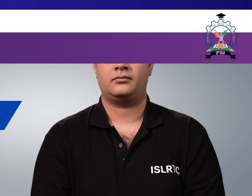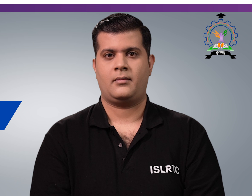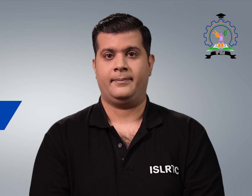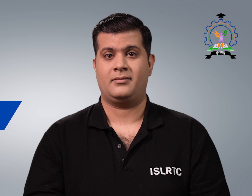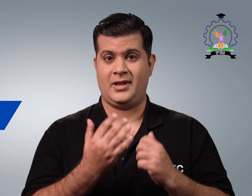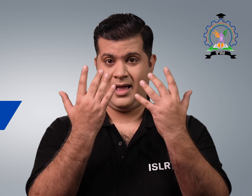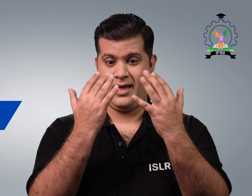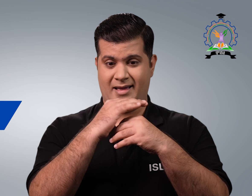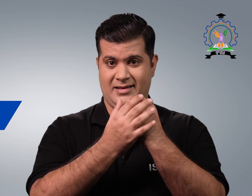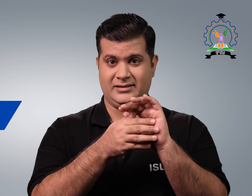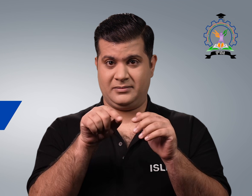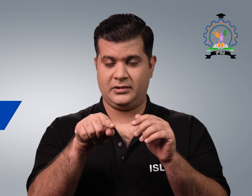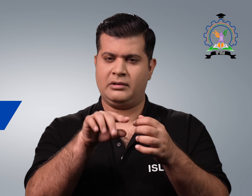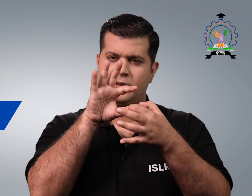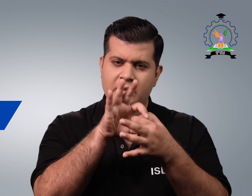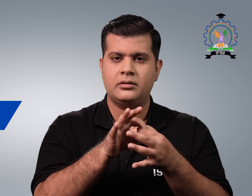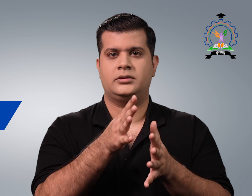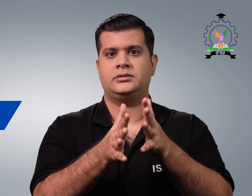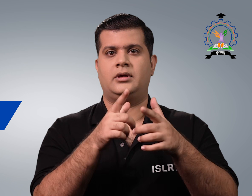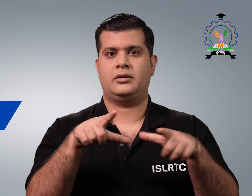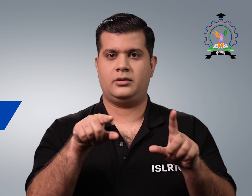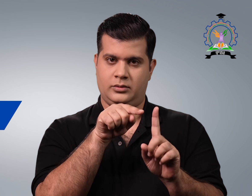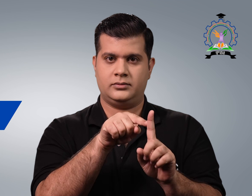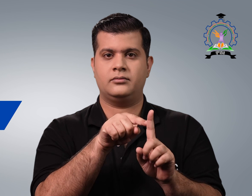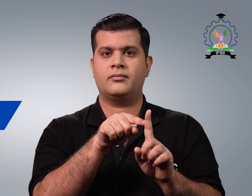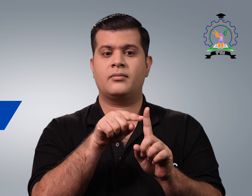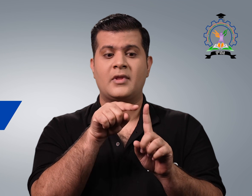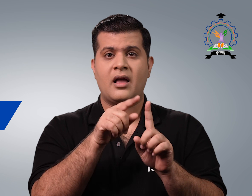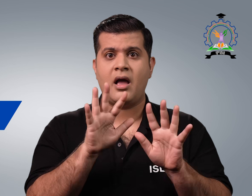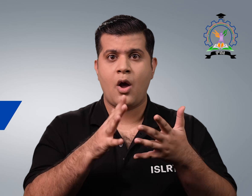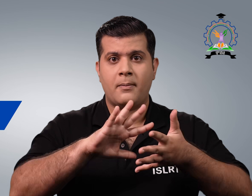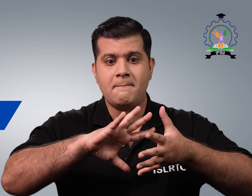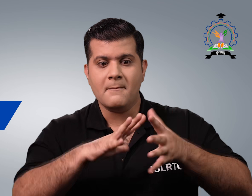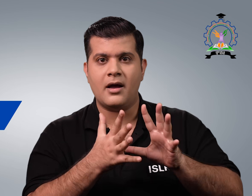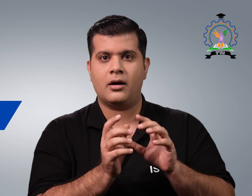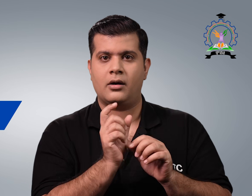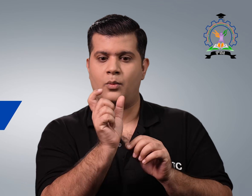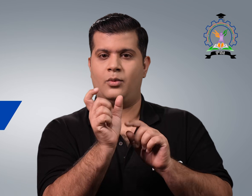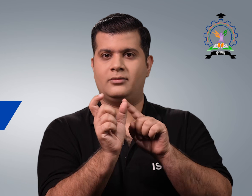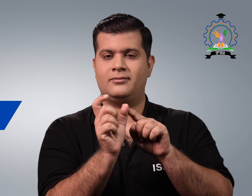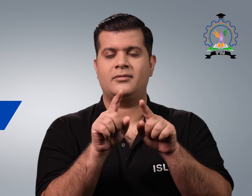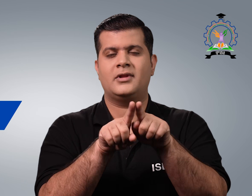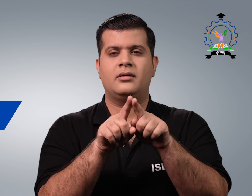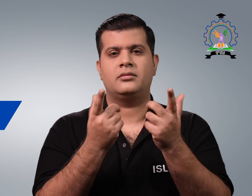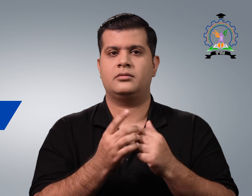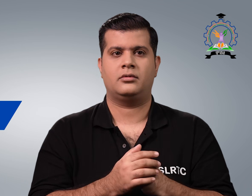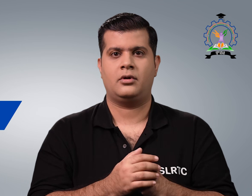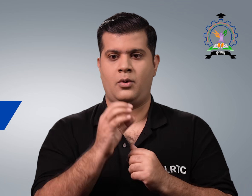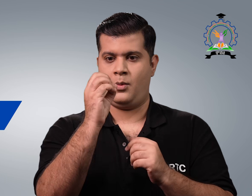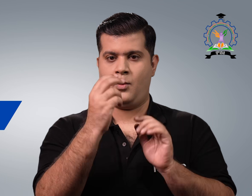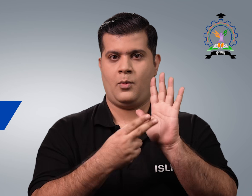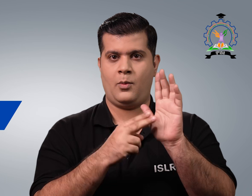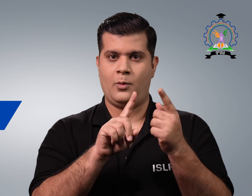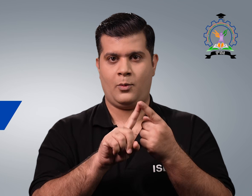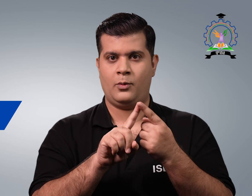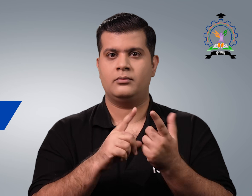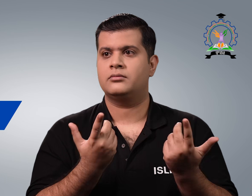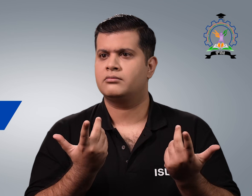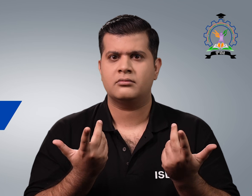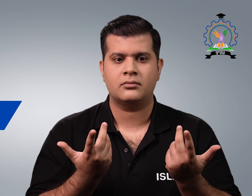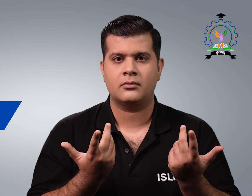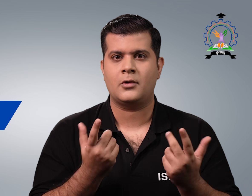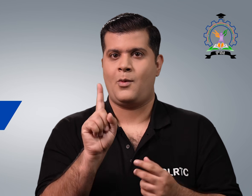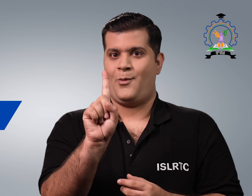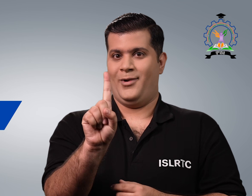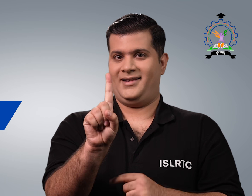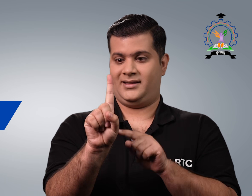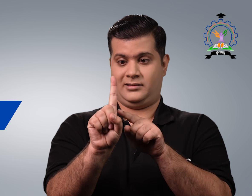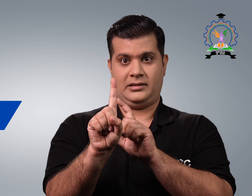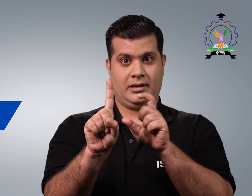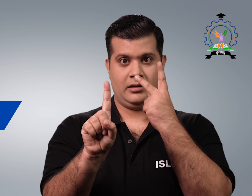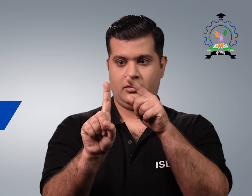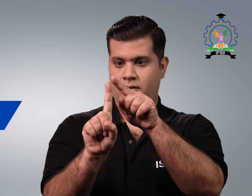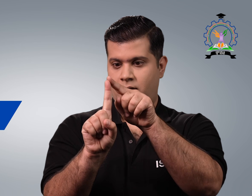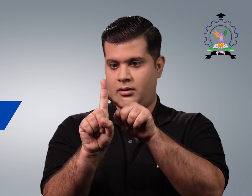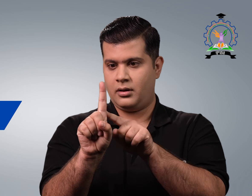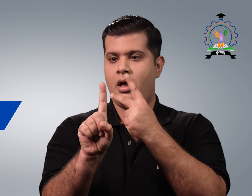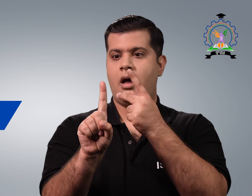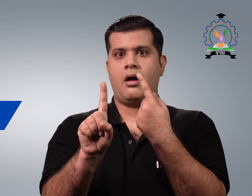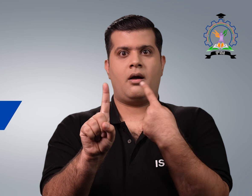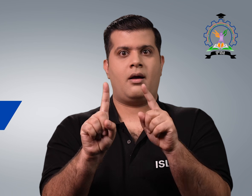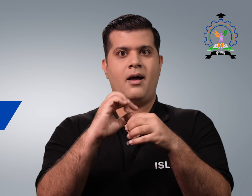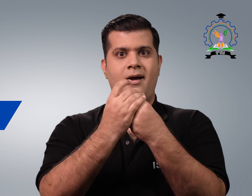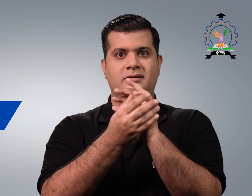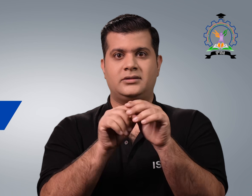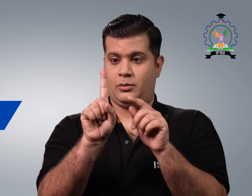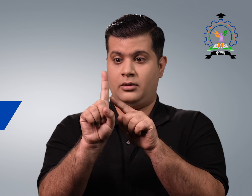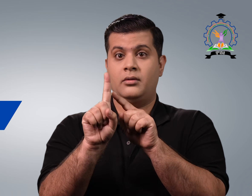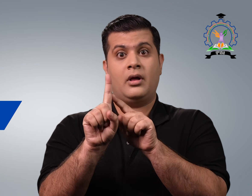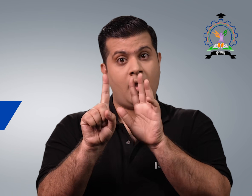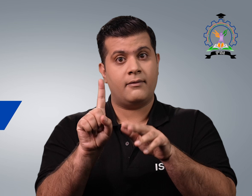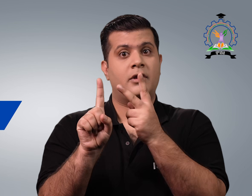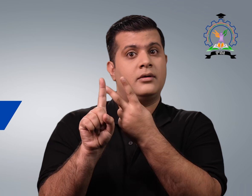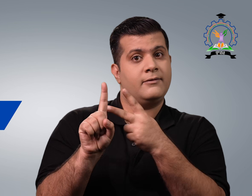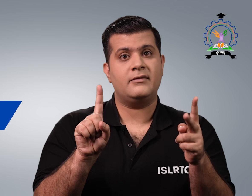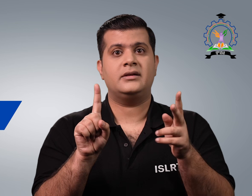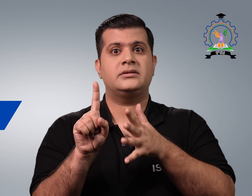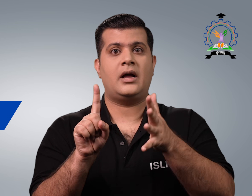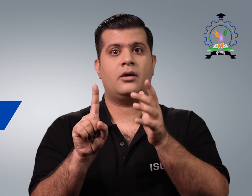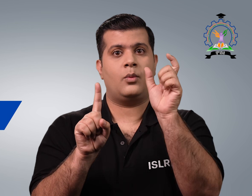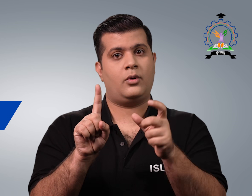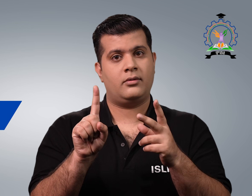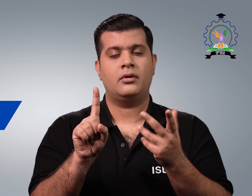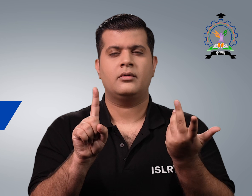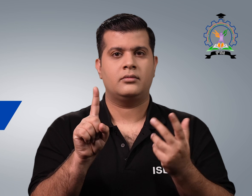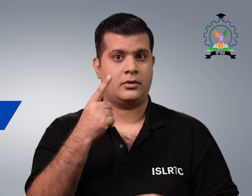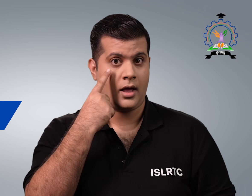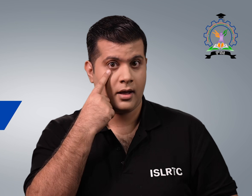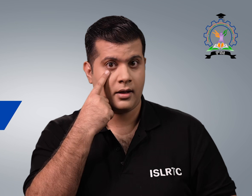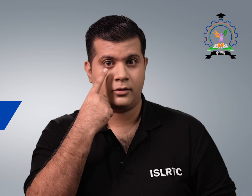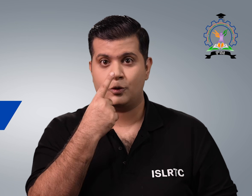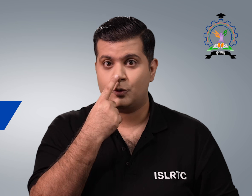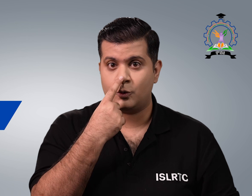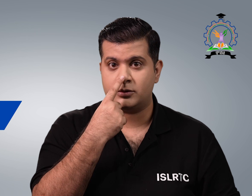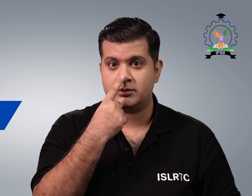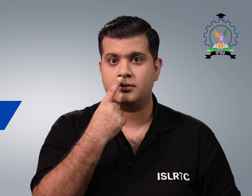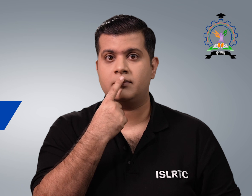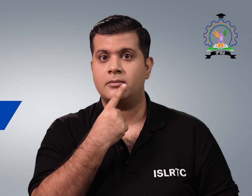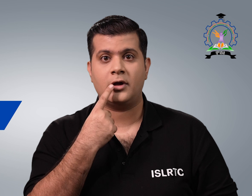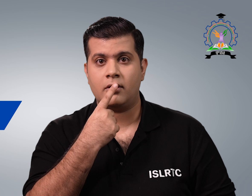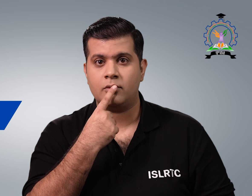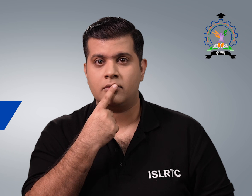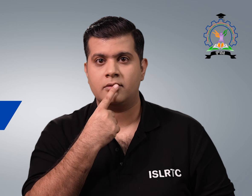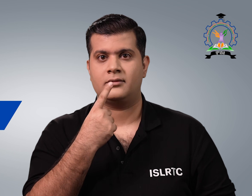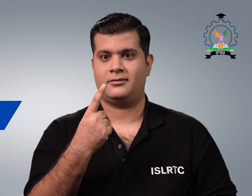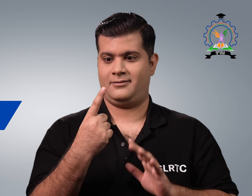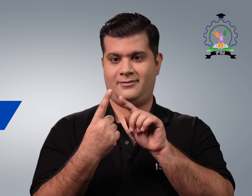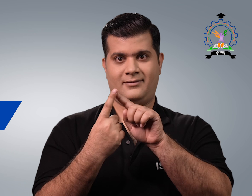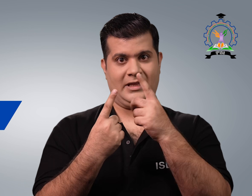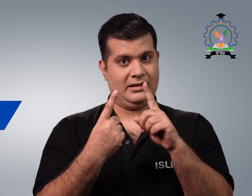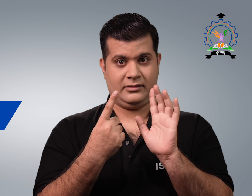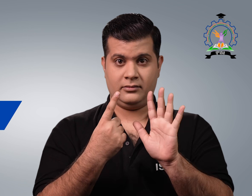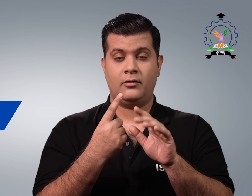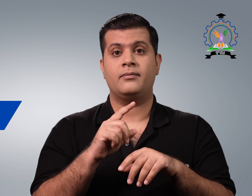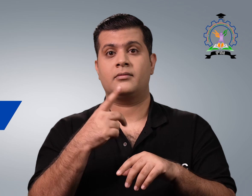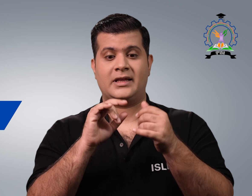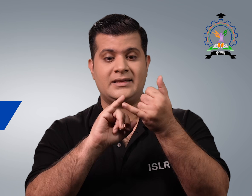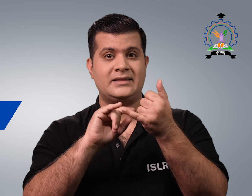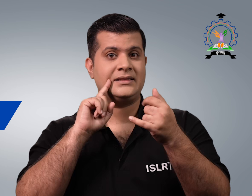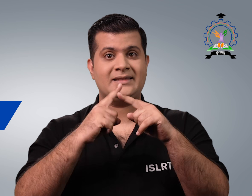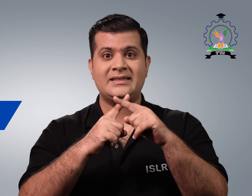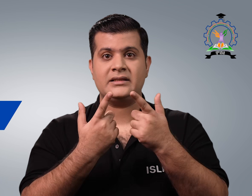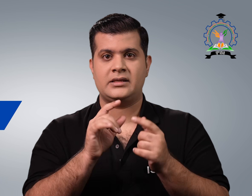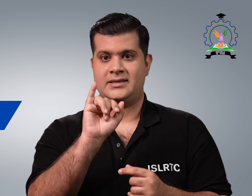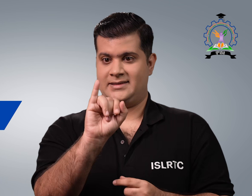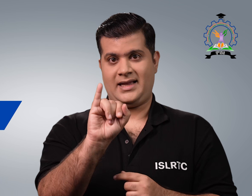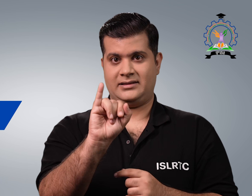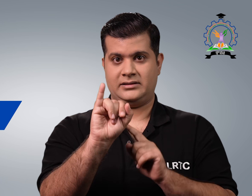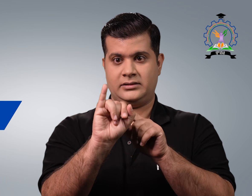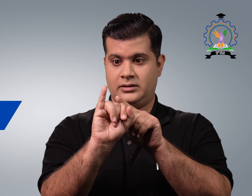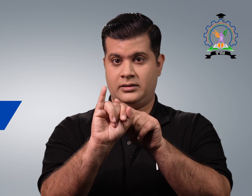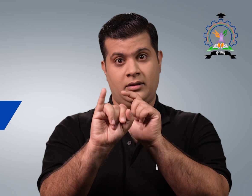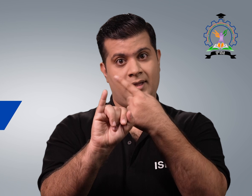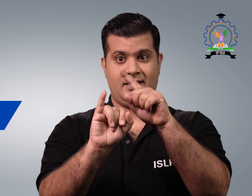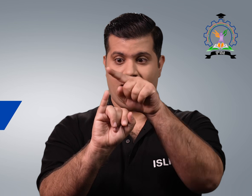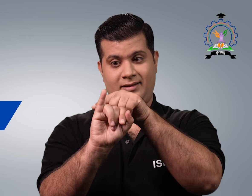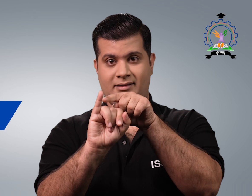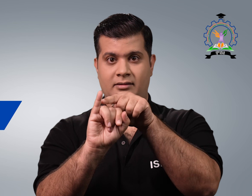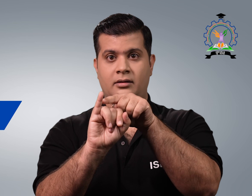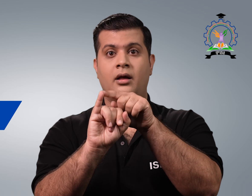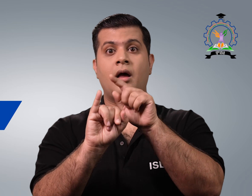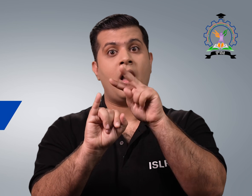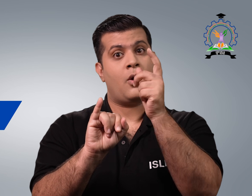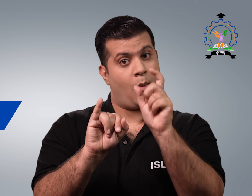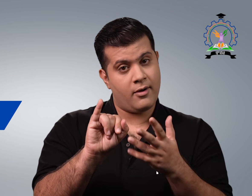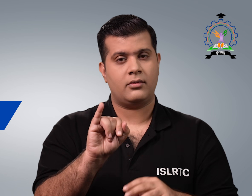In context of Sign Language, Handshape help to create signs for words. For example, this is the handshape for the word one. See this is the correct handshape for one. The same handshape can be used to create different signs for words like eyes, nose and mouth. This is the correct handshape for six.